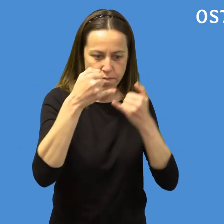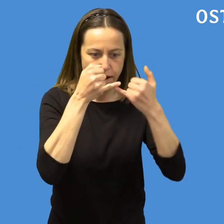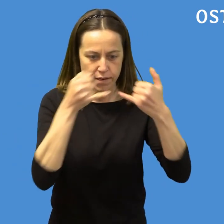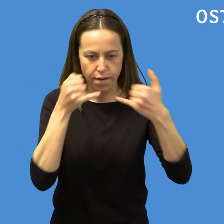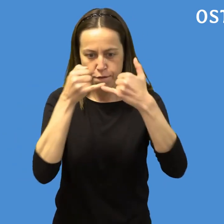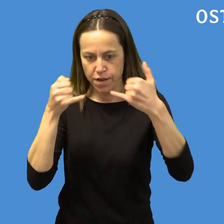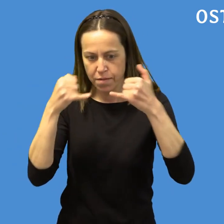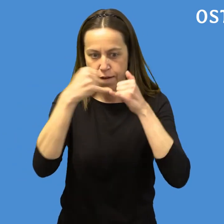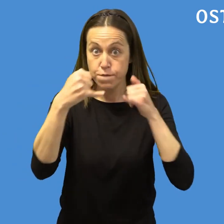arteria